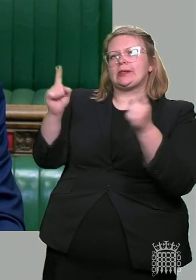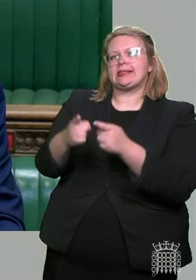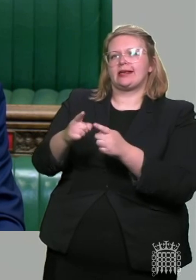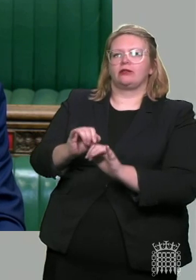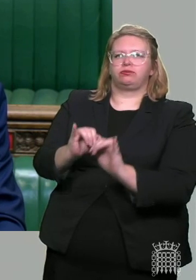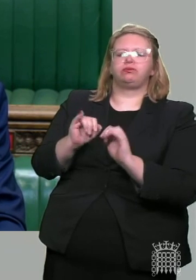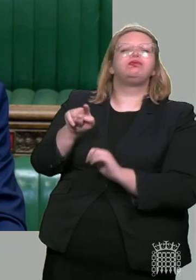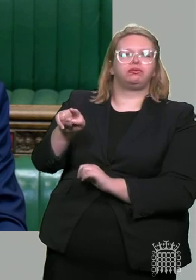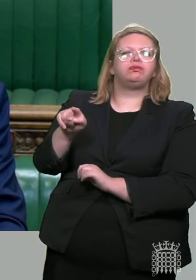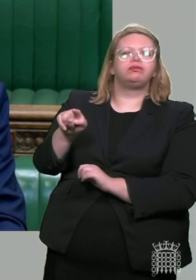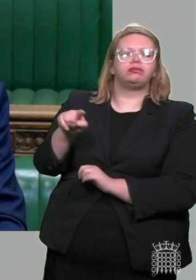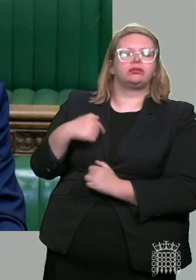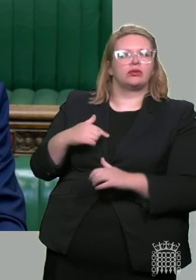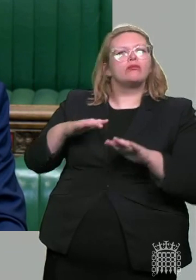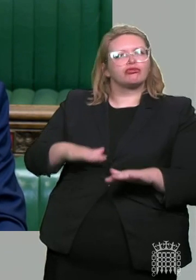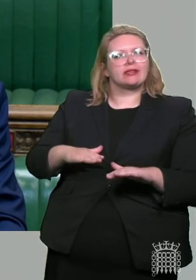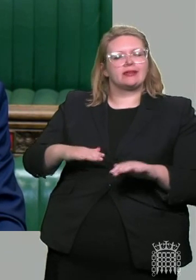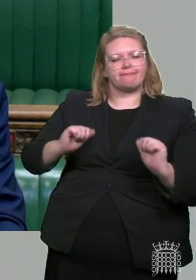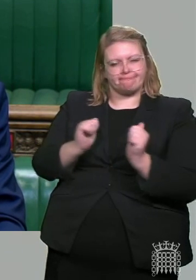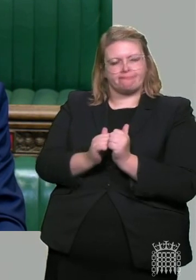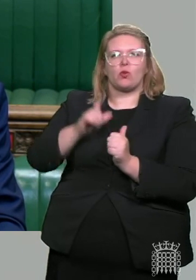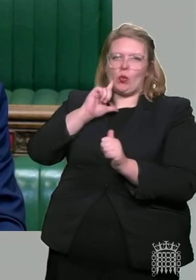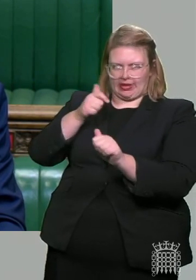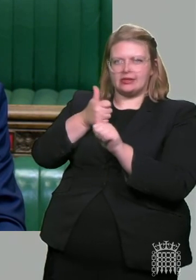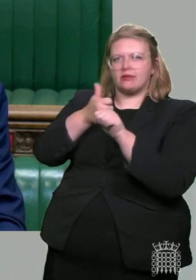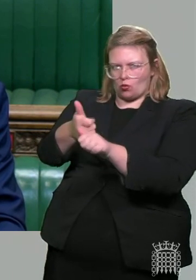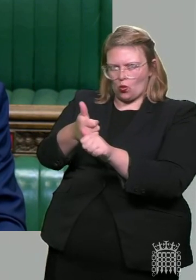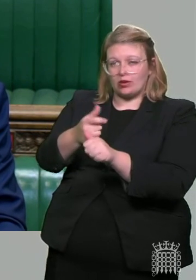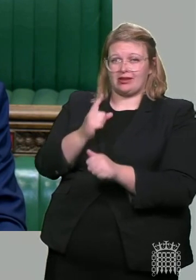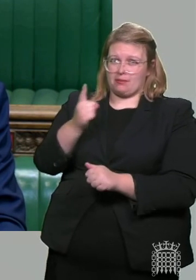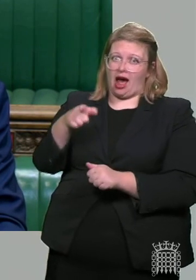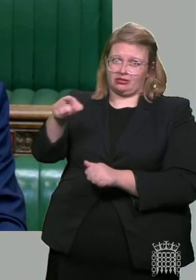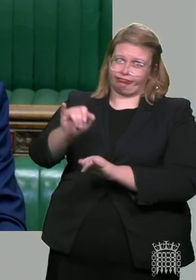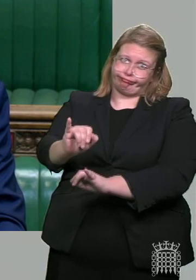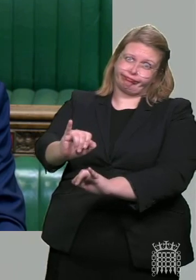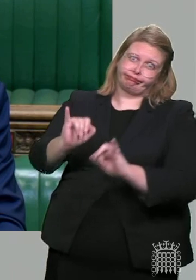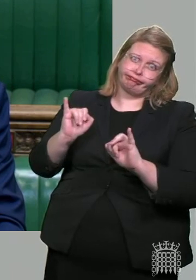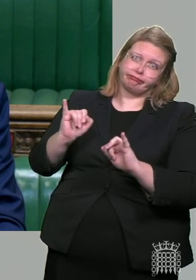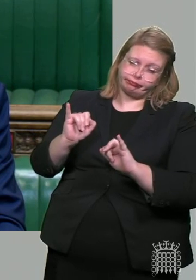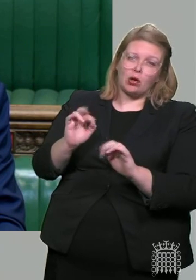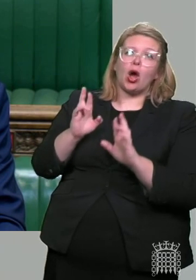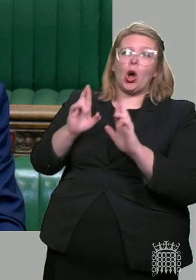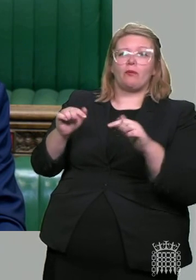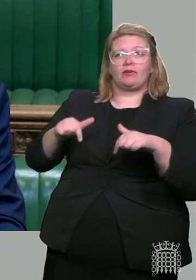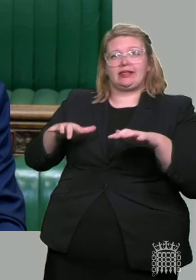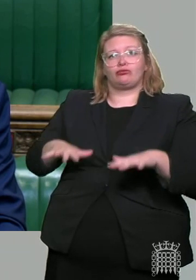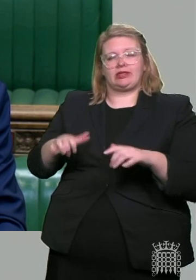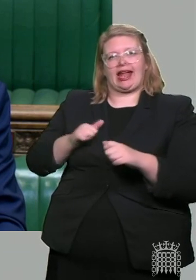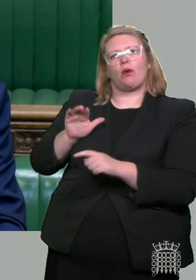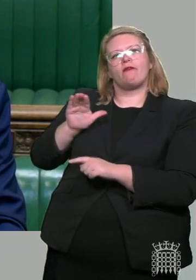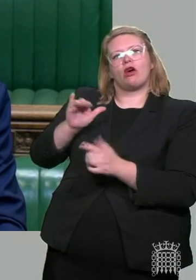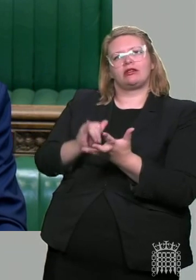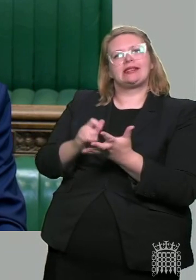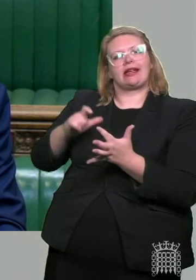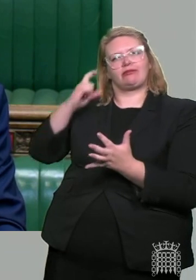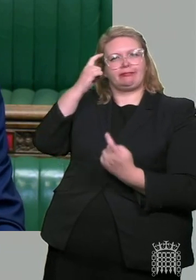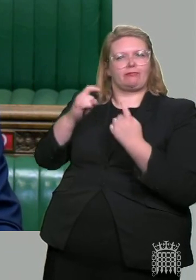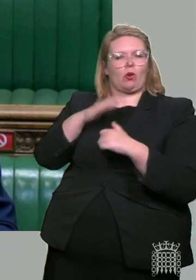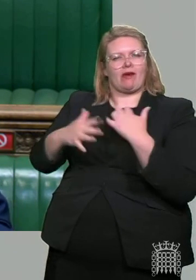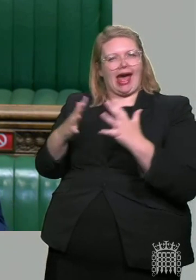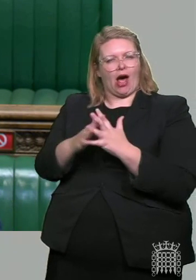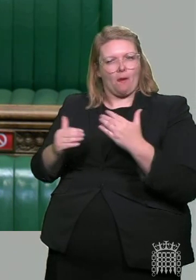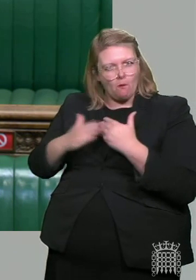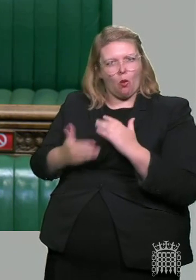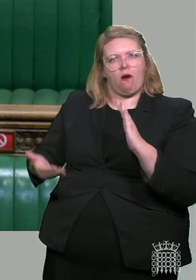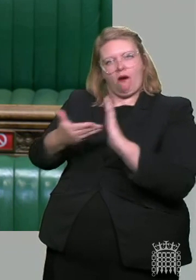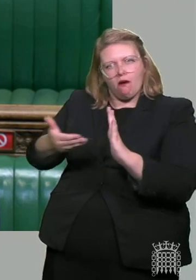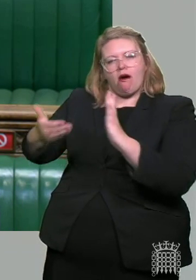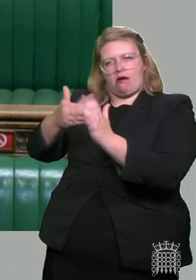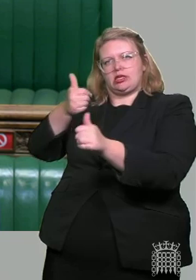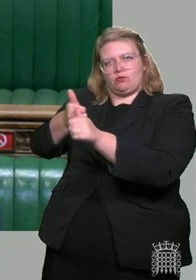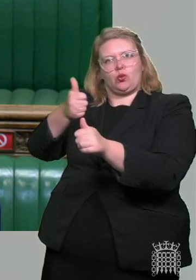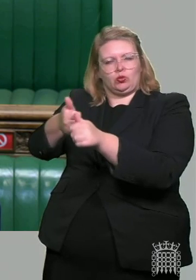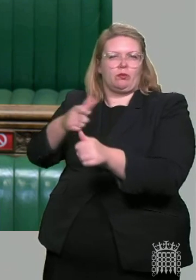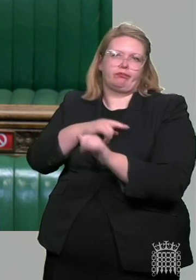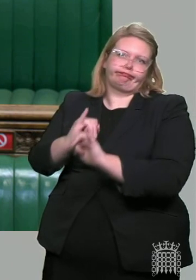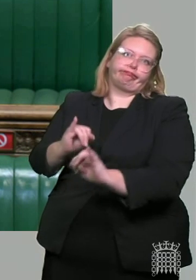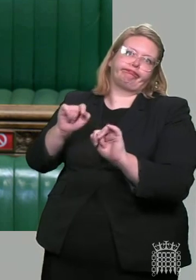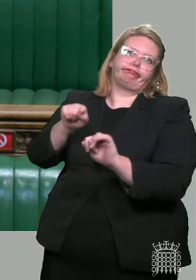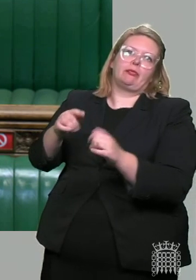I know the UK has already committed some support, but given the scale and gravity of the disaster, I hope the Foreign Secretary will set out today what more the UK will do to help the Indian people in their hour of need.